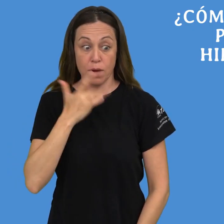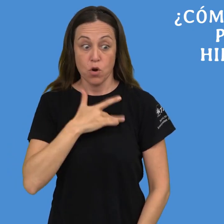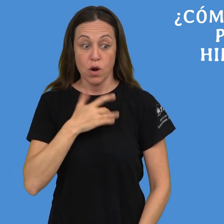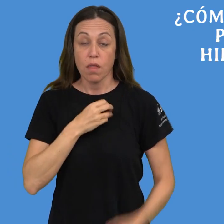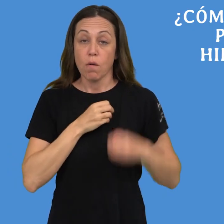corazón